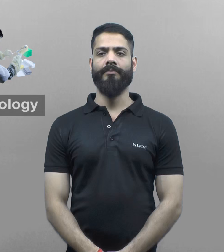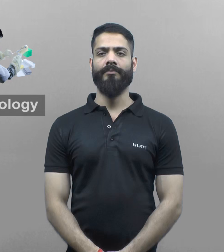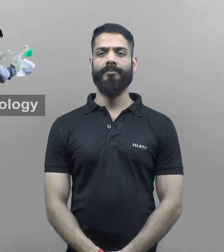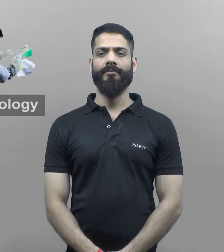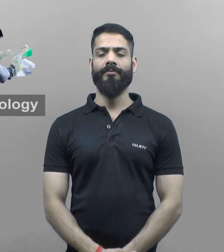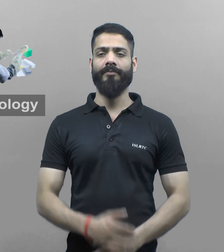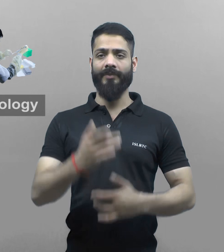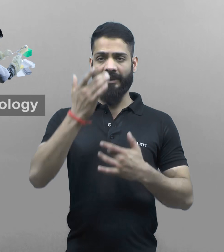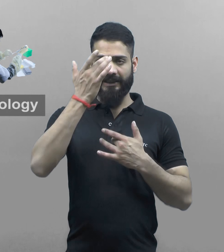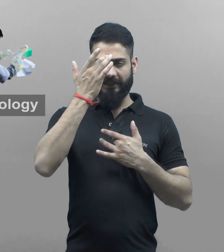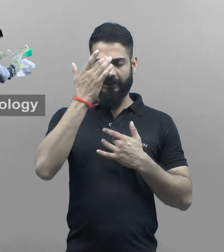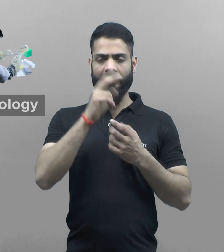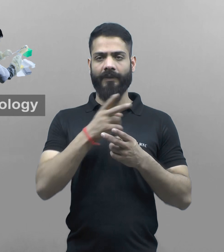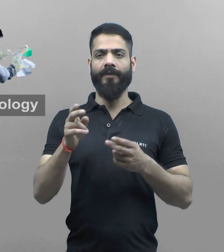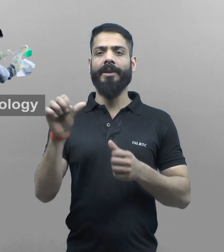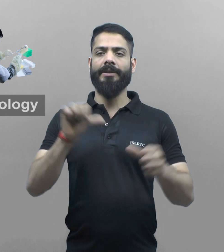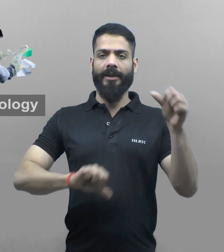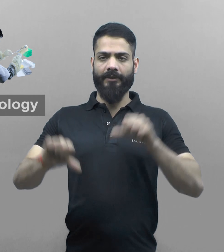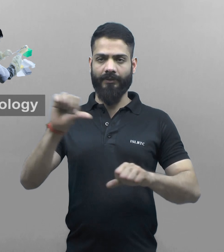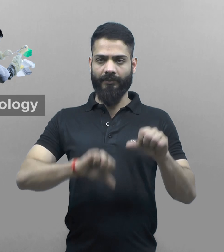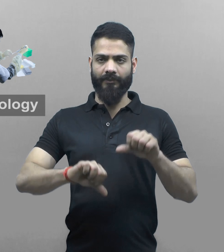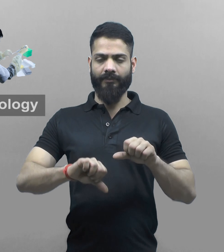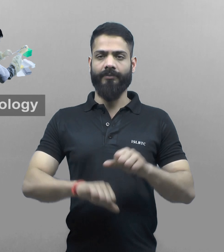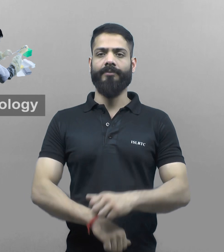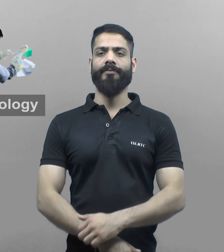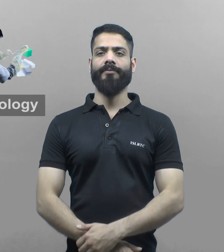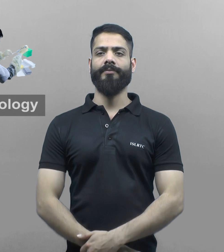Pathology